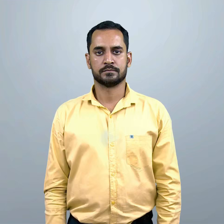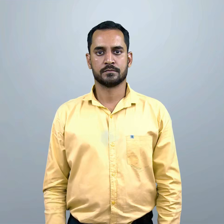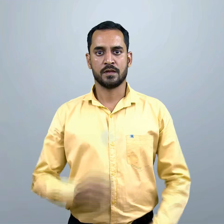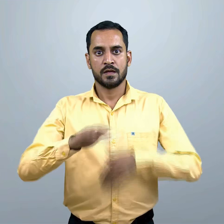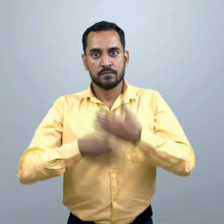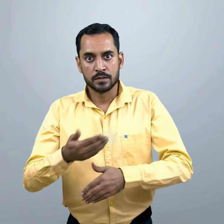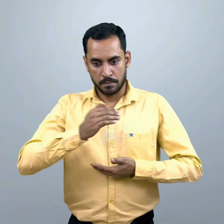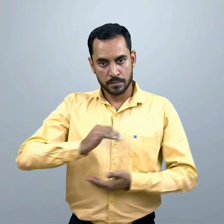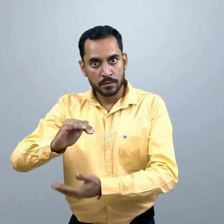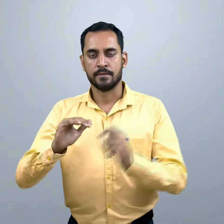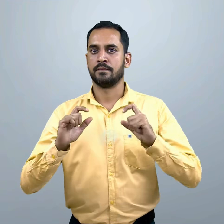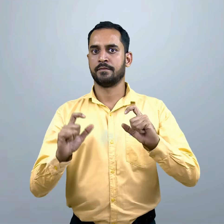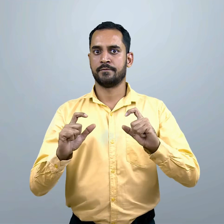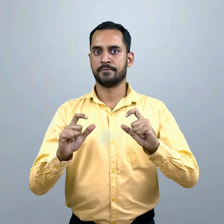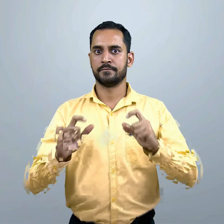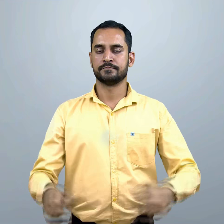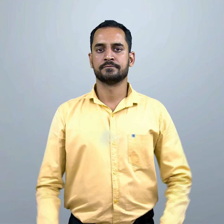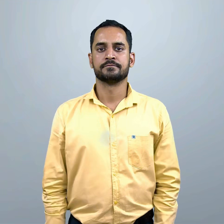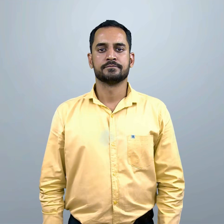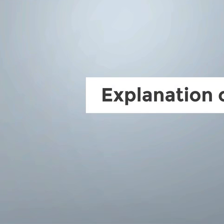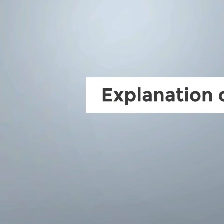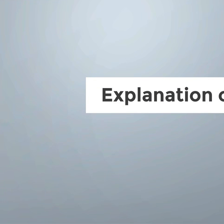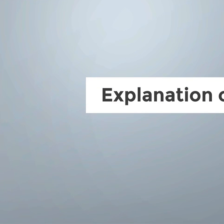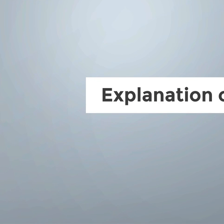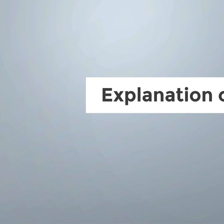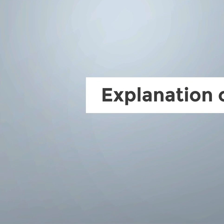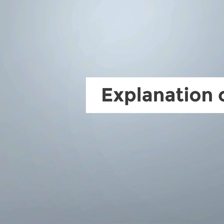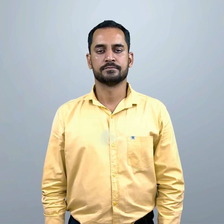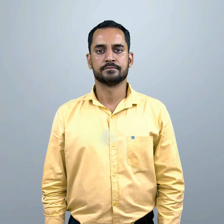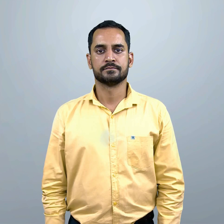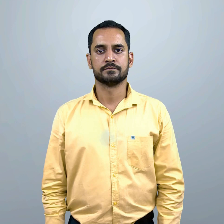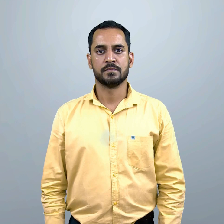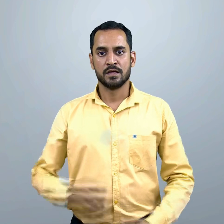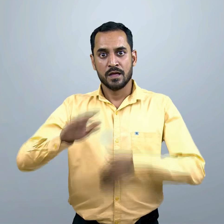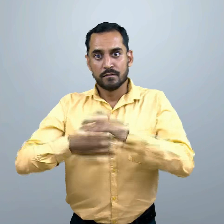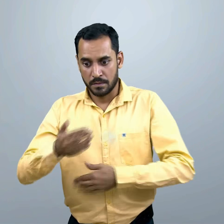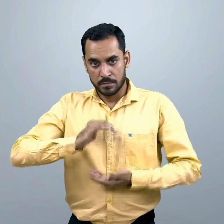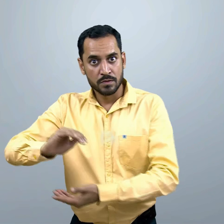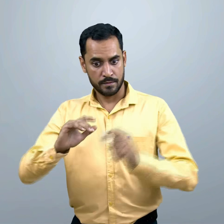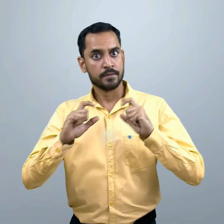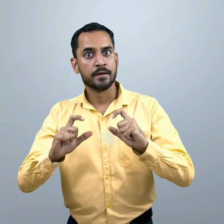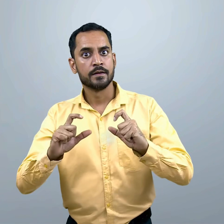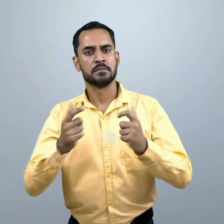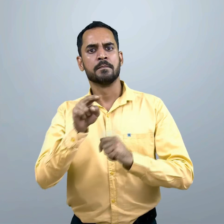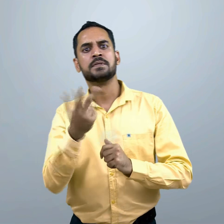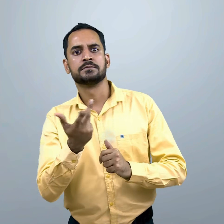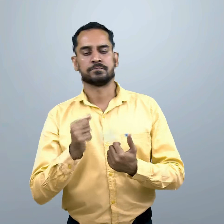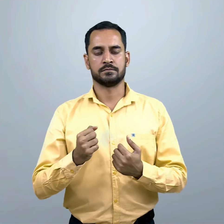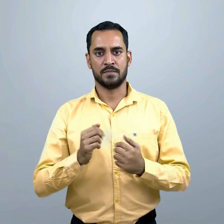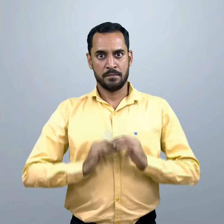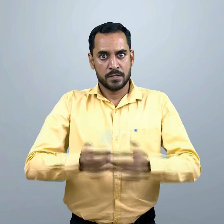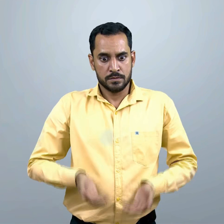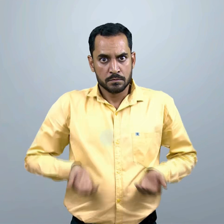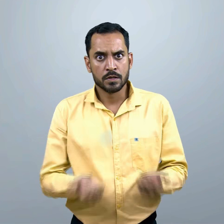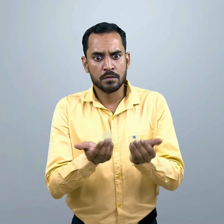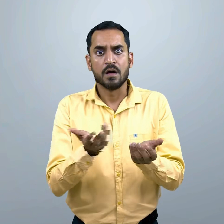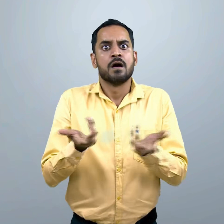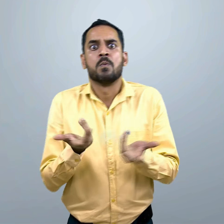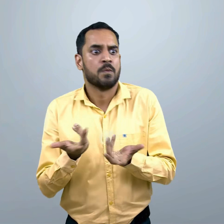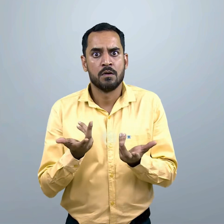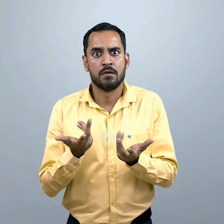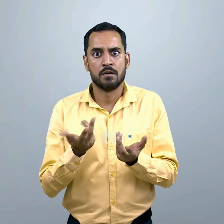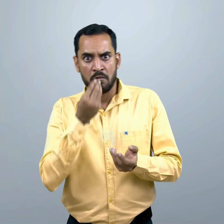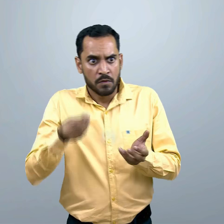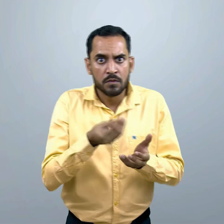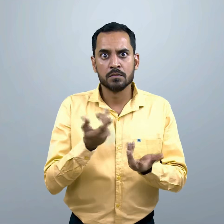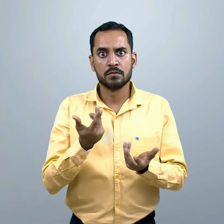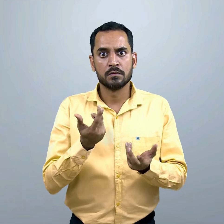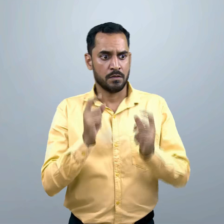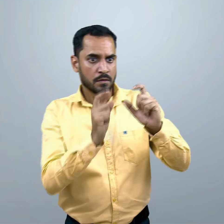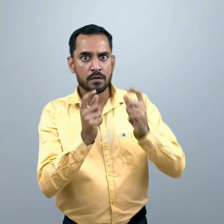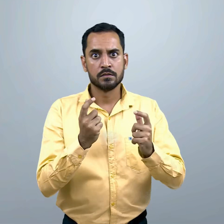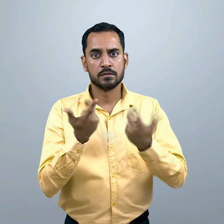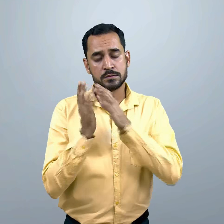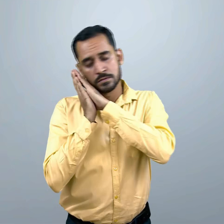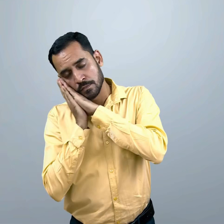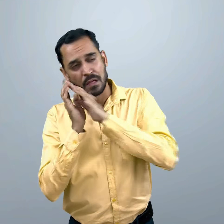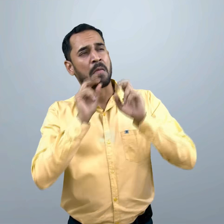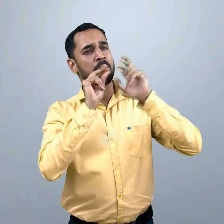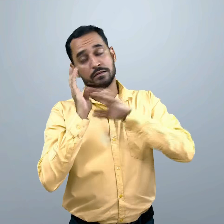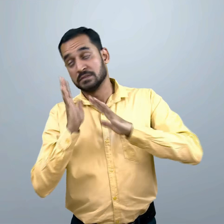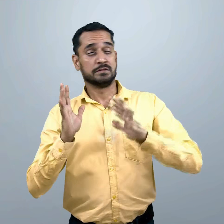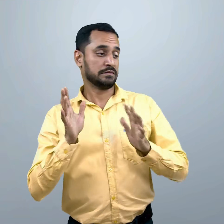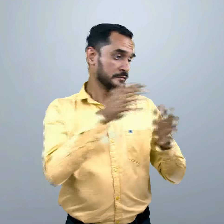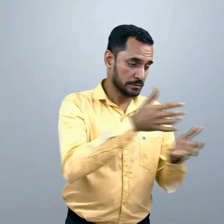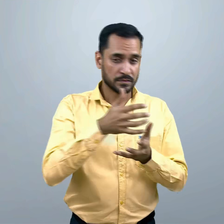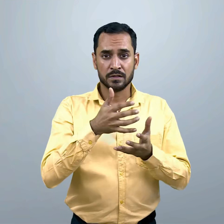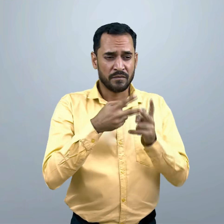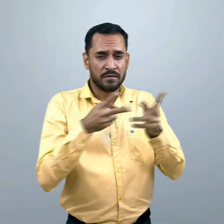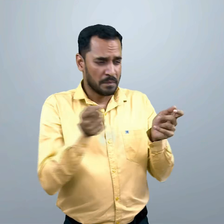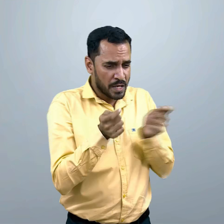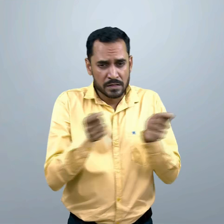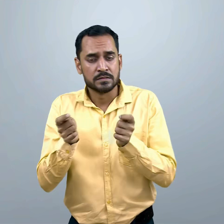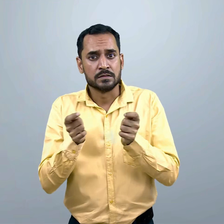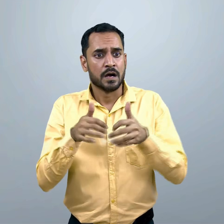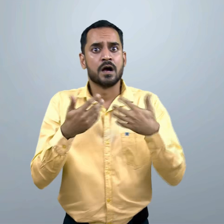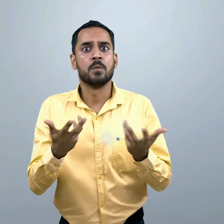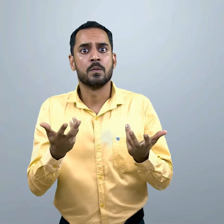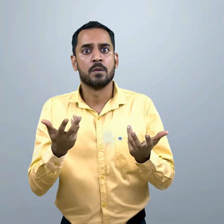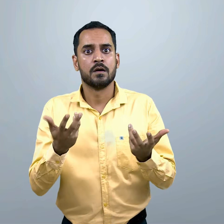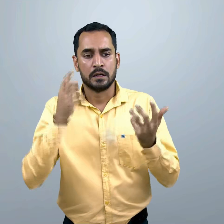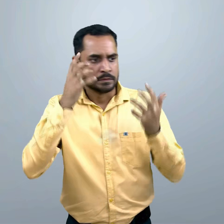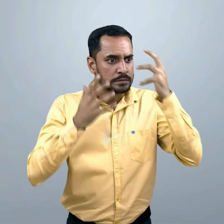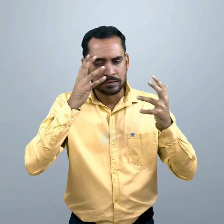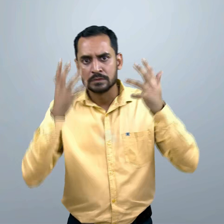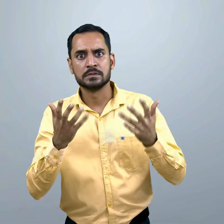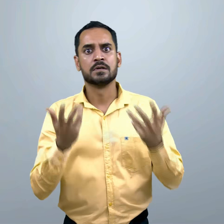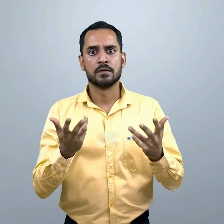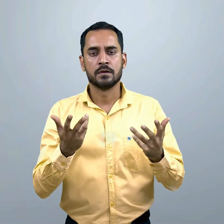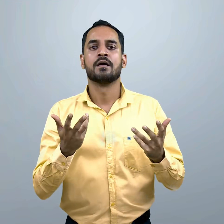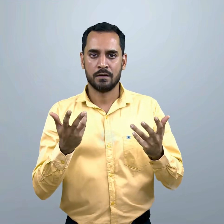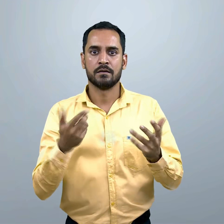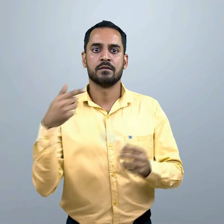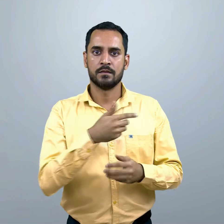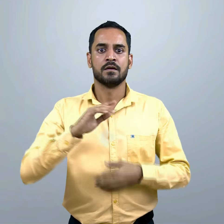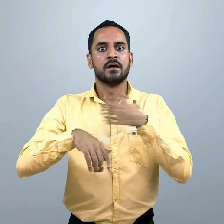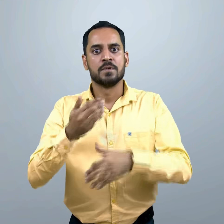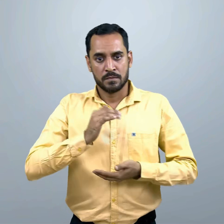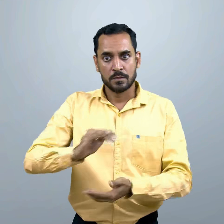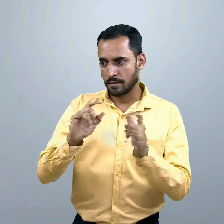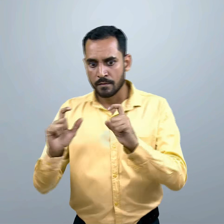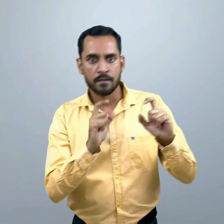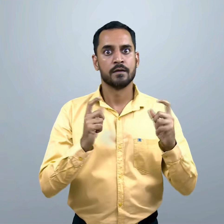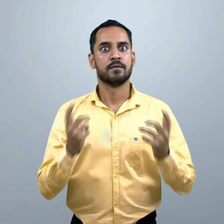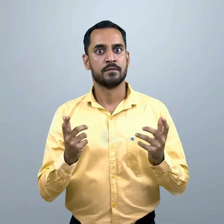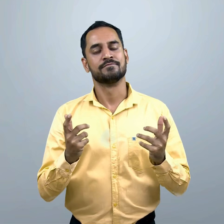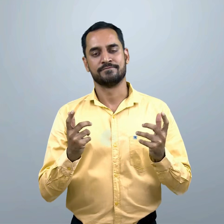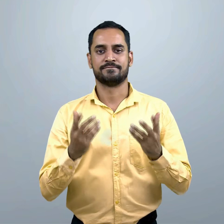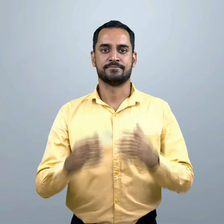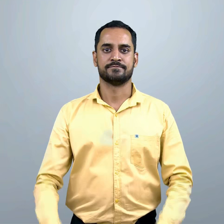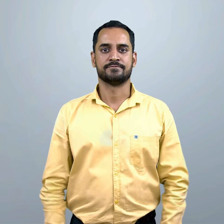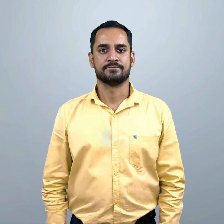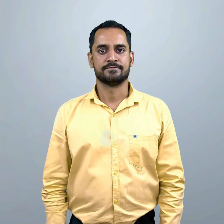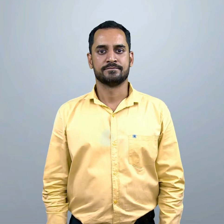Postnatal